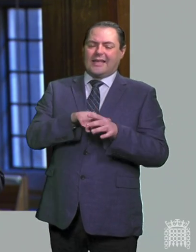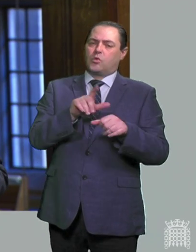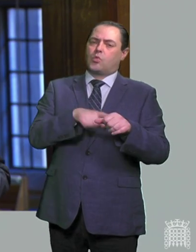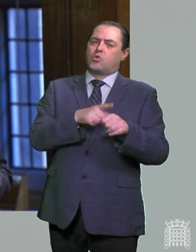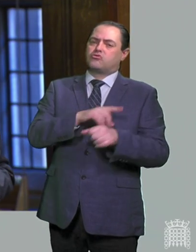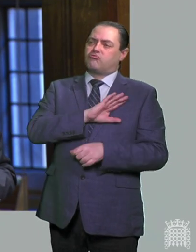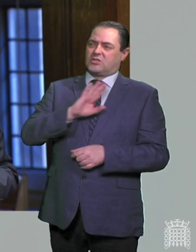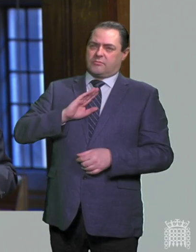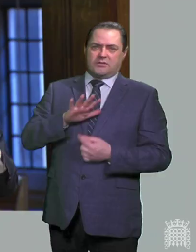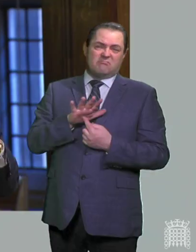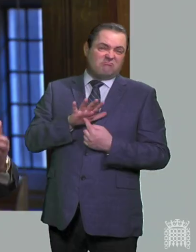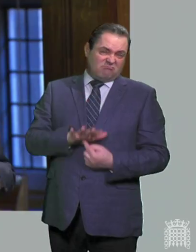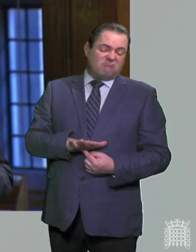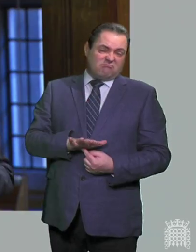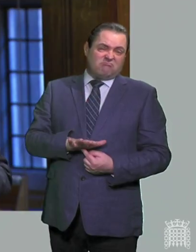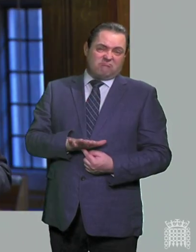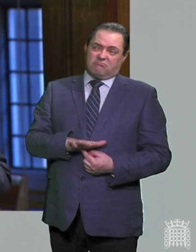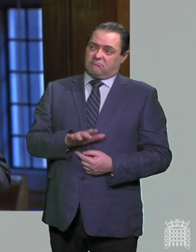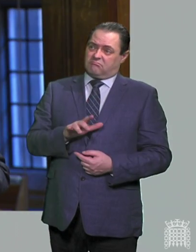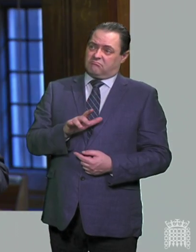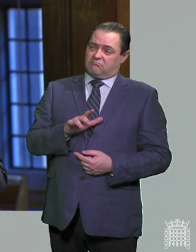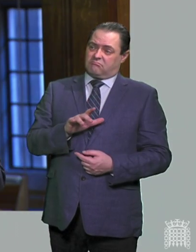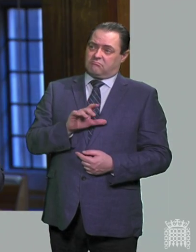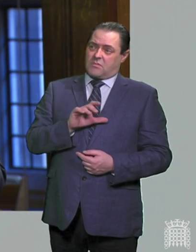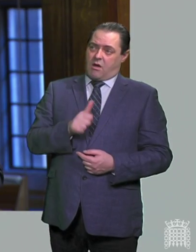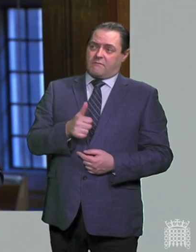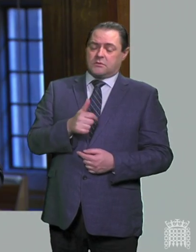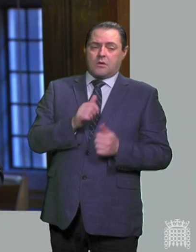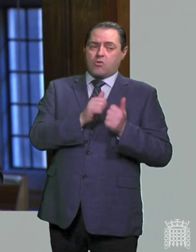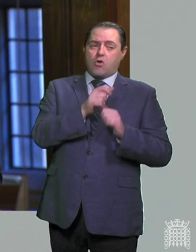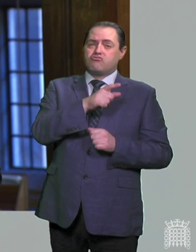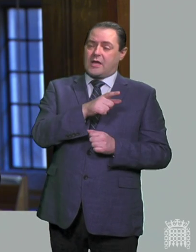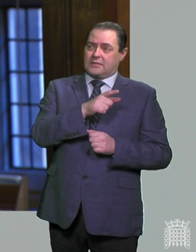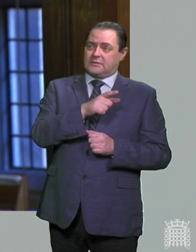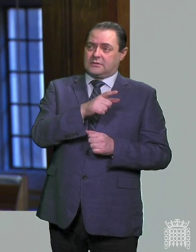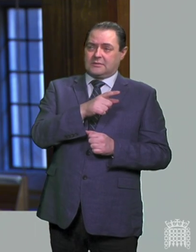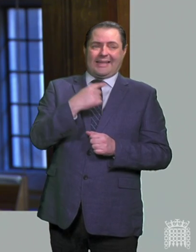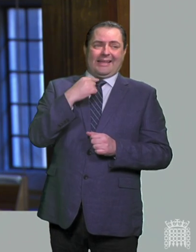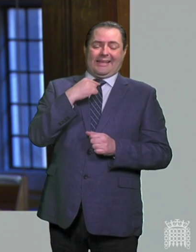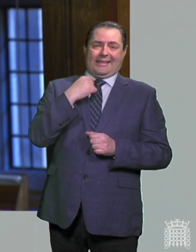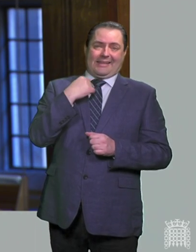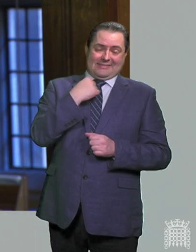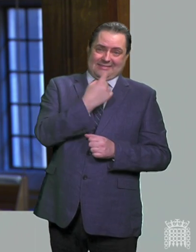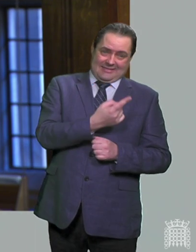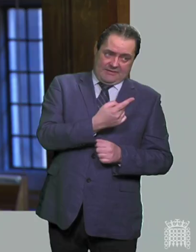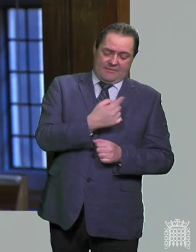He had become depressed following one of his comrades taking his own life.